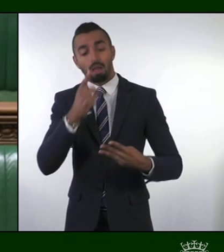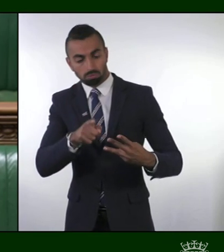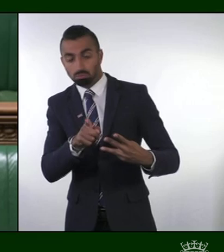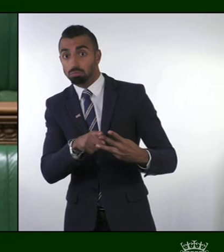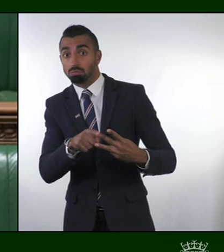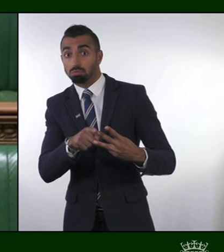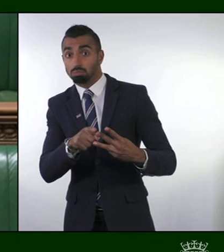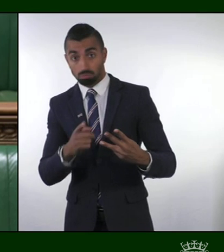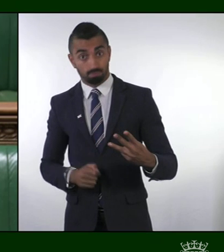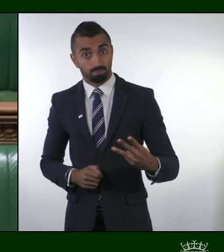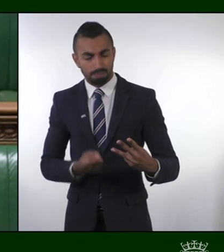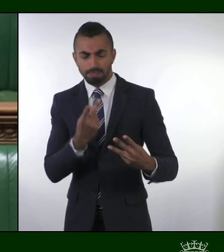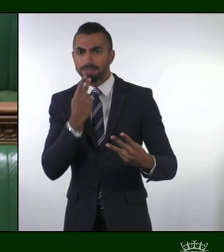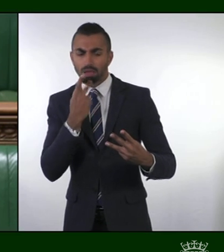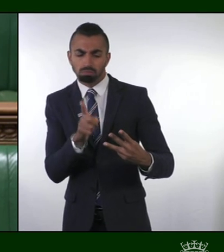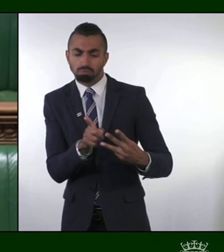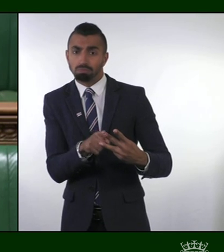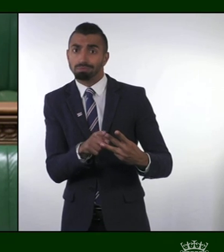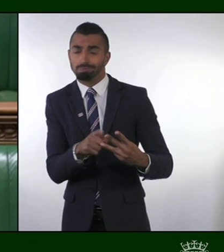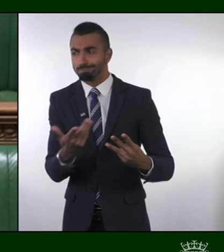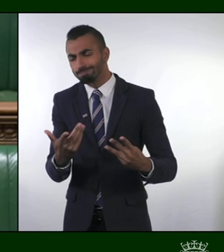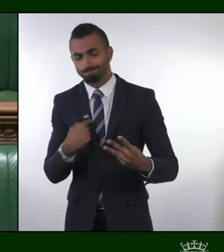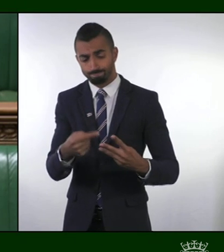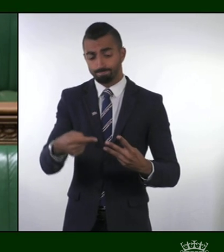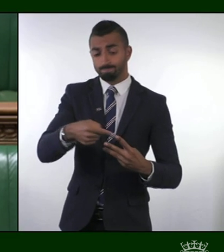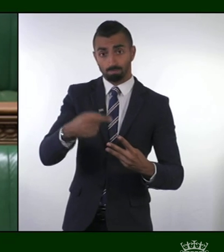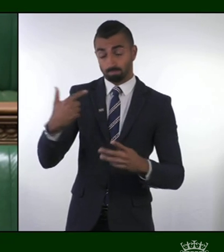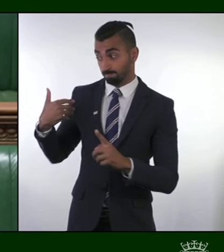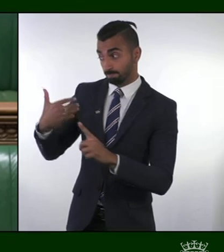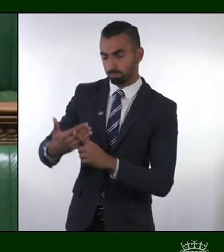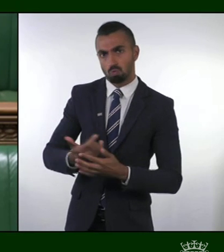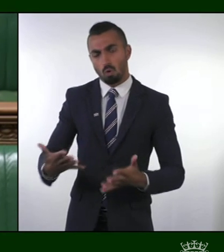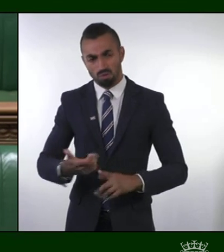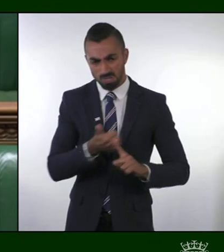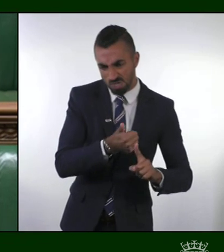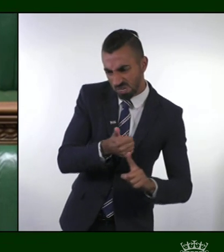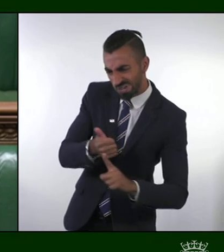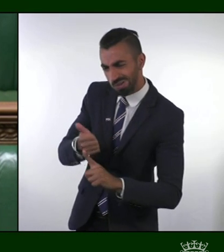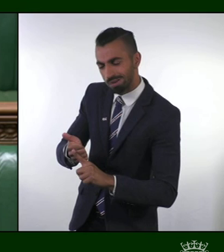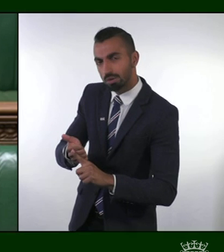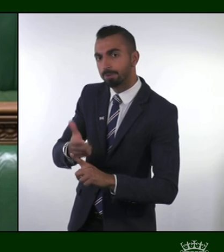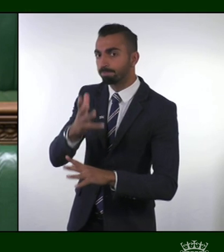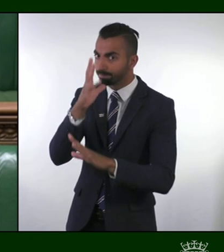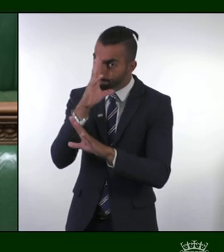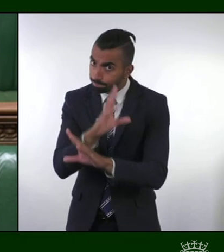Despite the extraordinary support we have already provided, we face profound economic challenges.